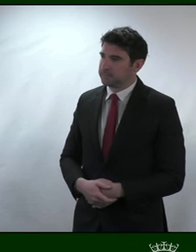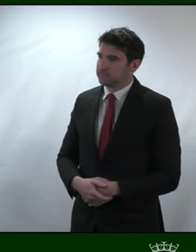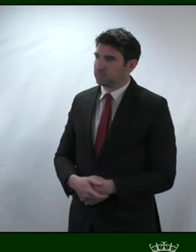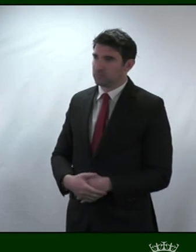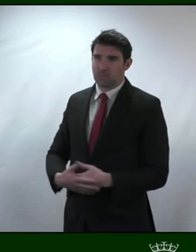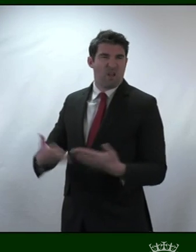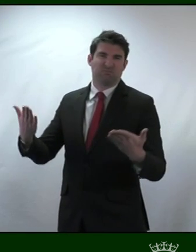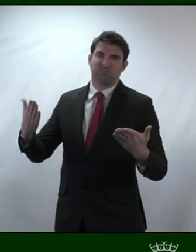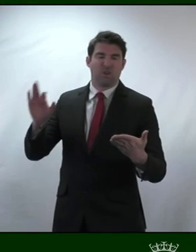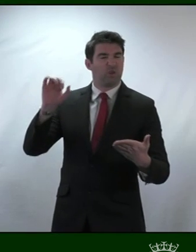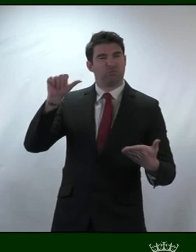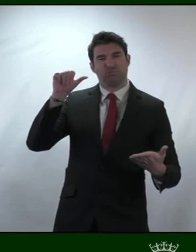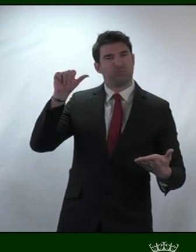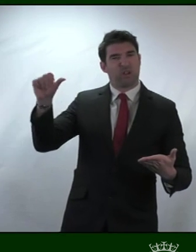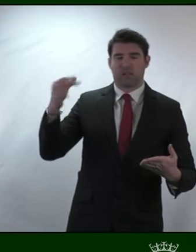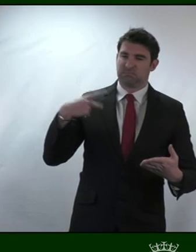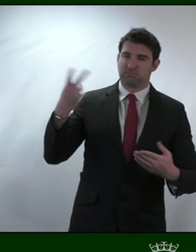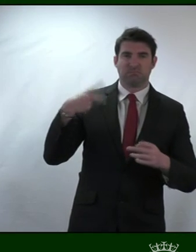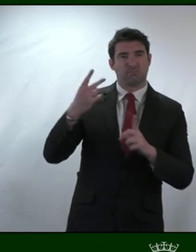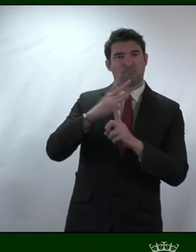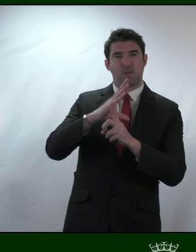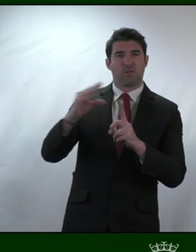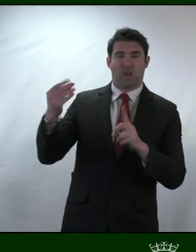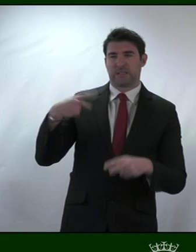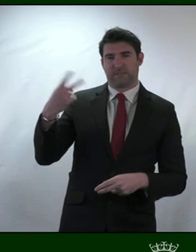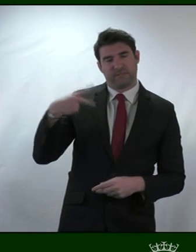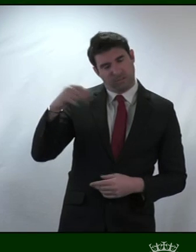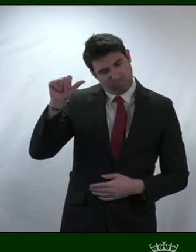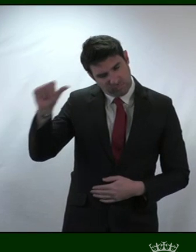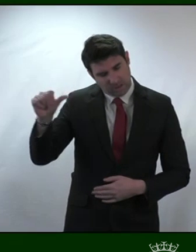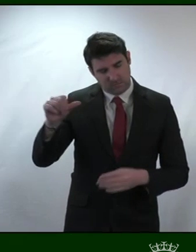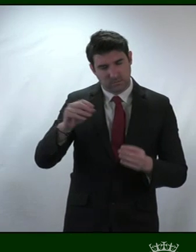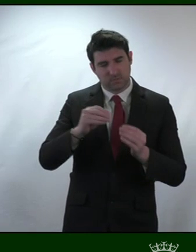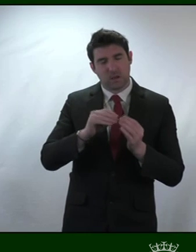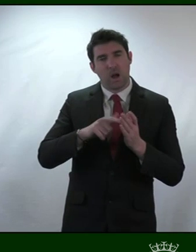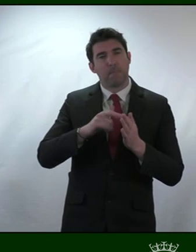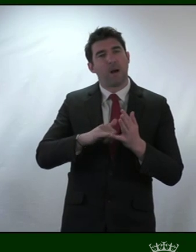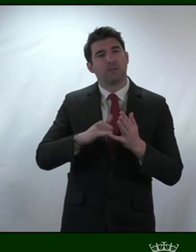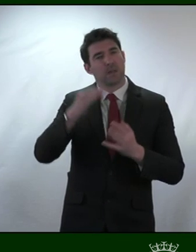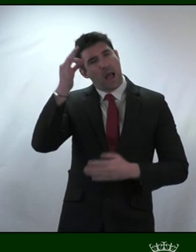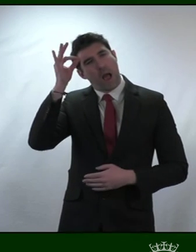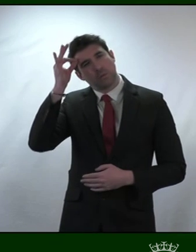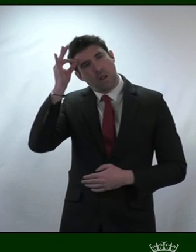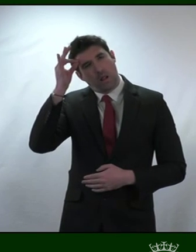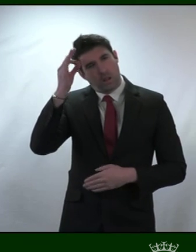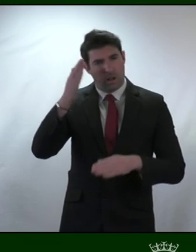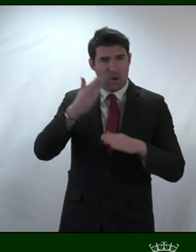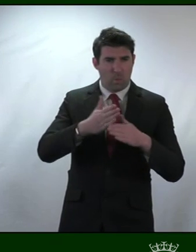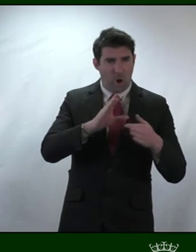Yes, indeed. I know that Buckinghamshire Council is working closely with my hon.